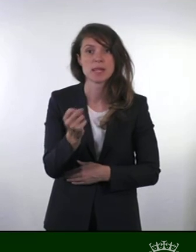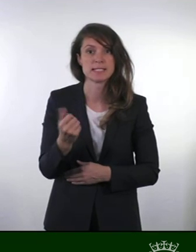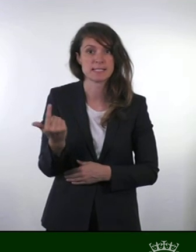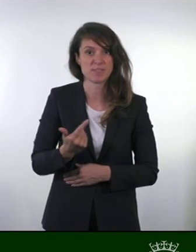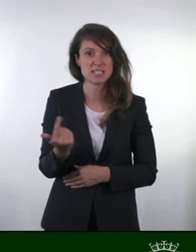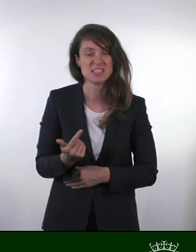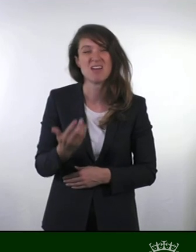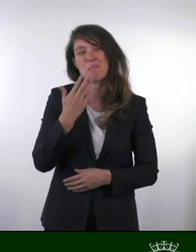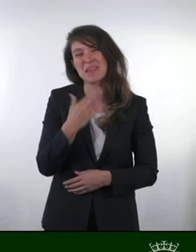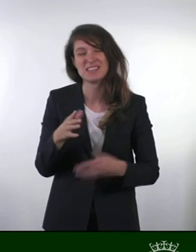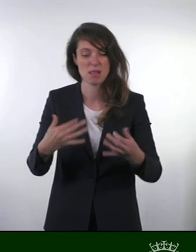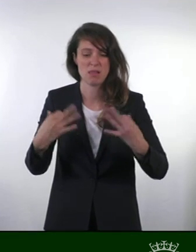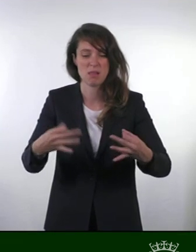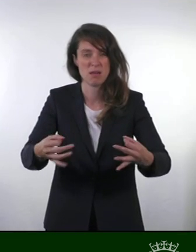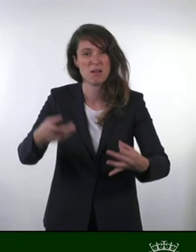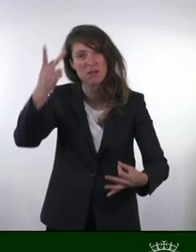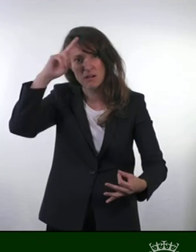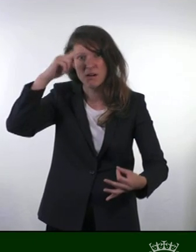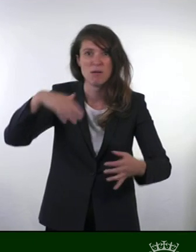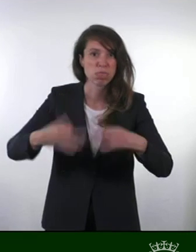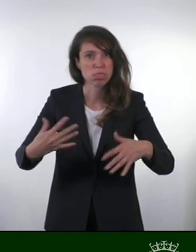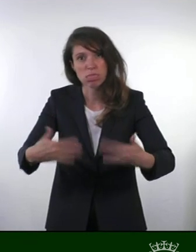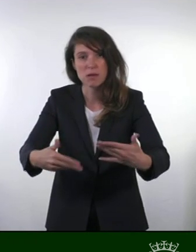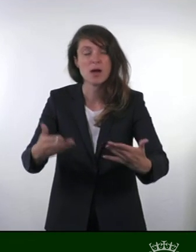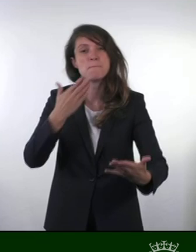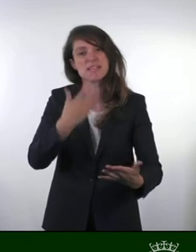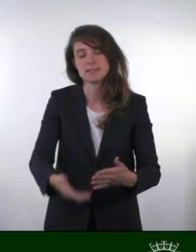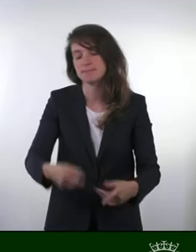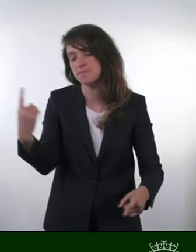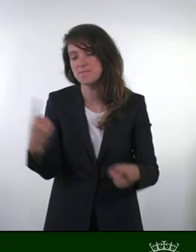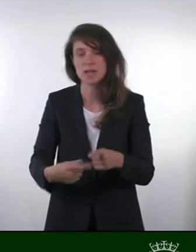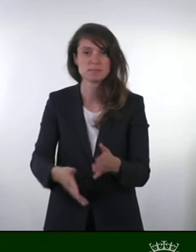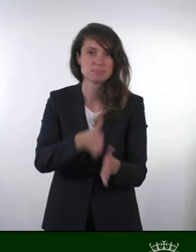Can we have no more dithering? Will the Prime Minister sort out that scandal now?